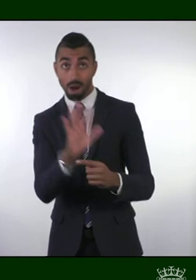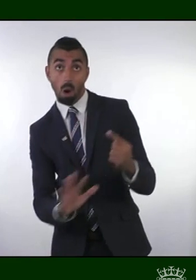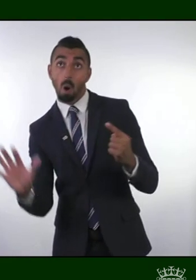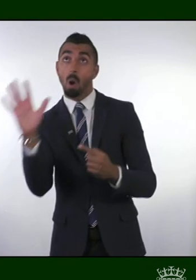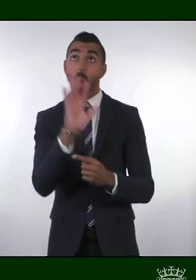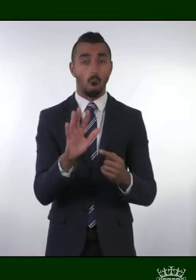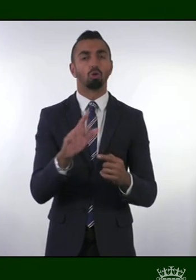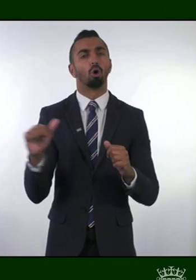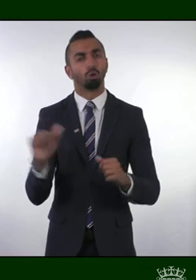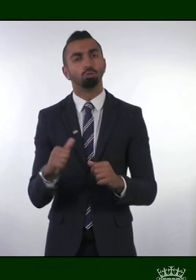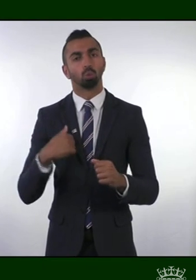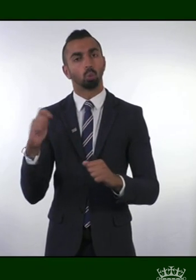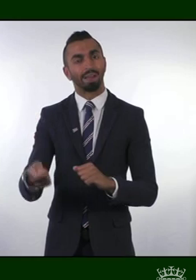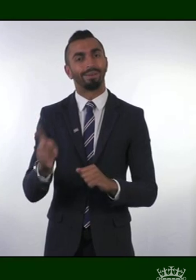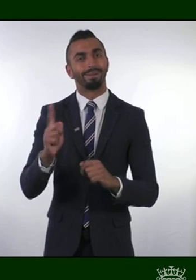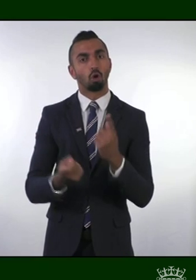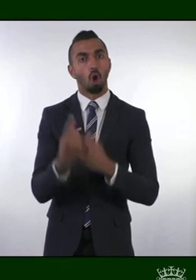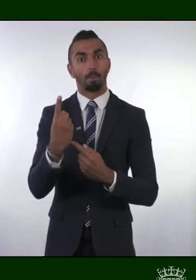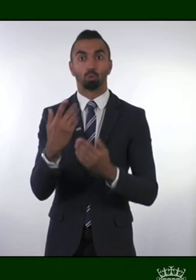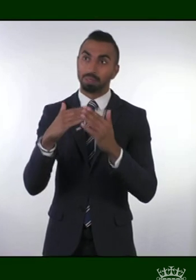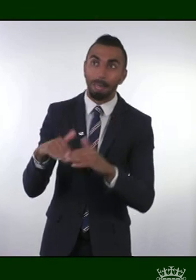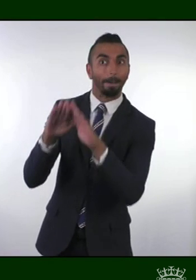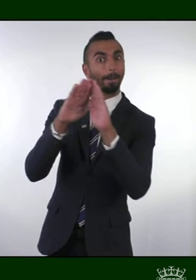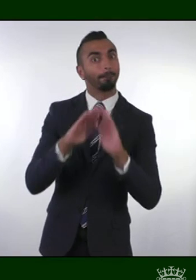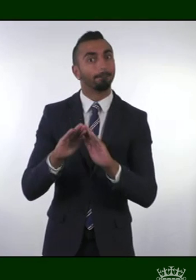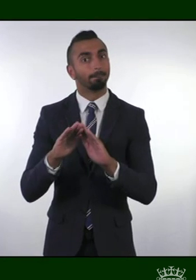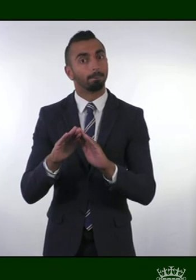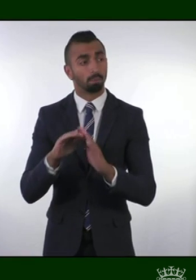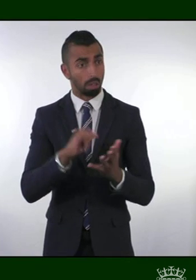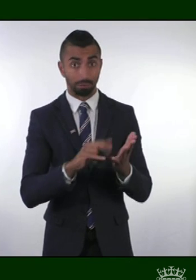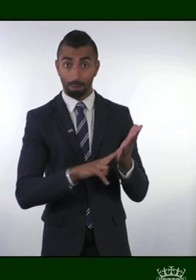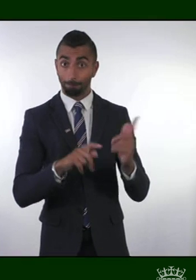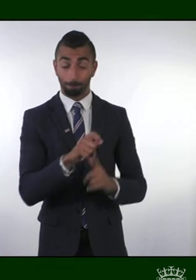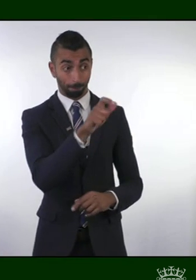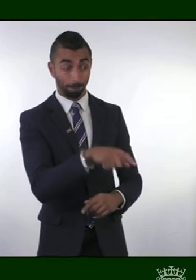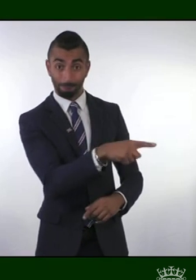I hope that the Chancellor will pay attention to what the honourable Member for Glasgow Central said for the SNP about those excluded.